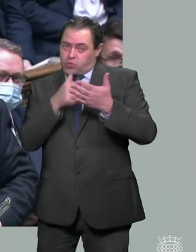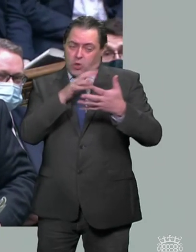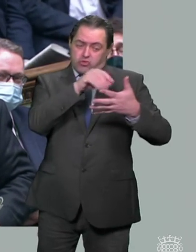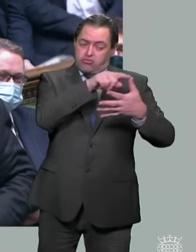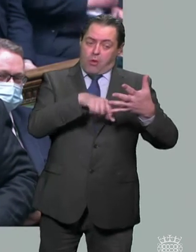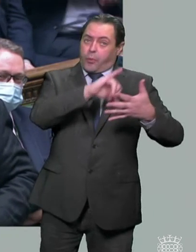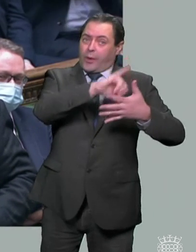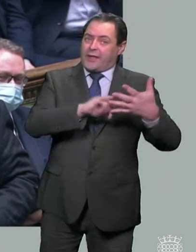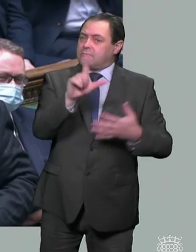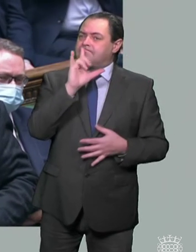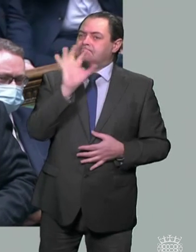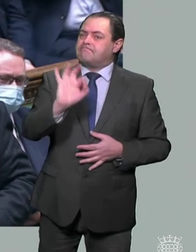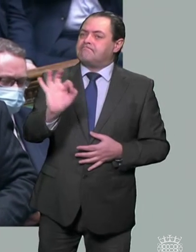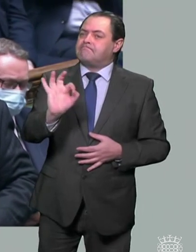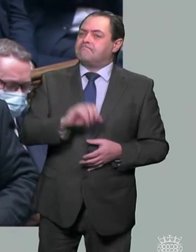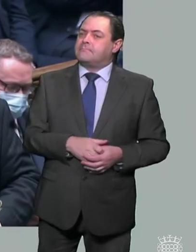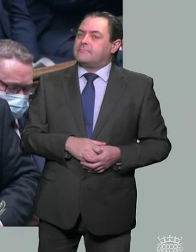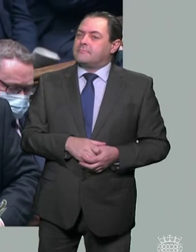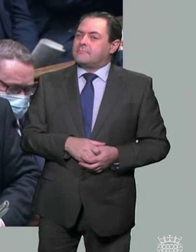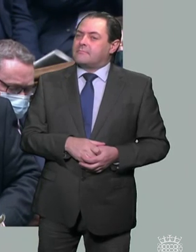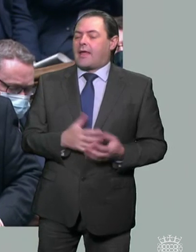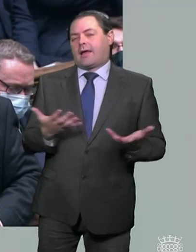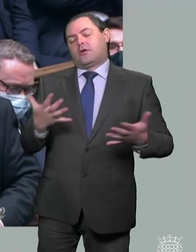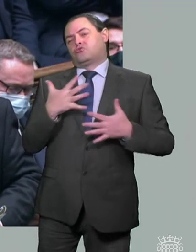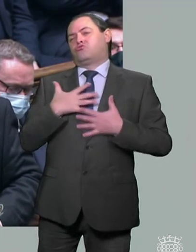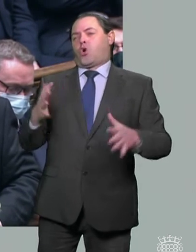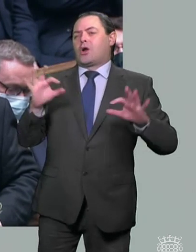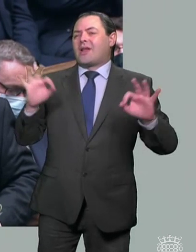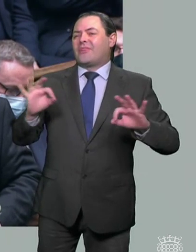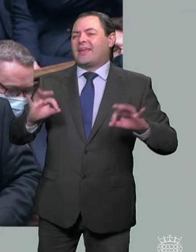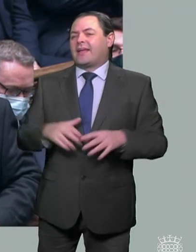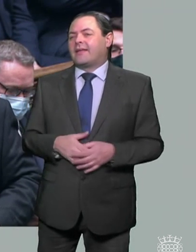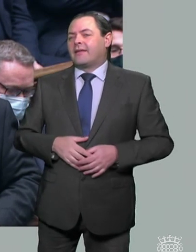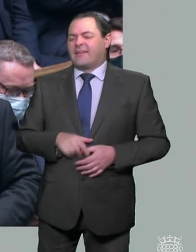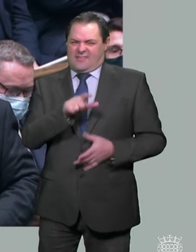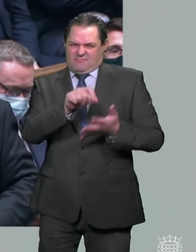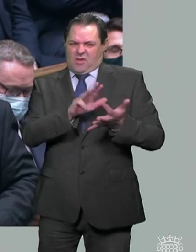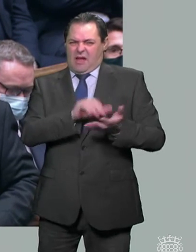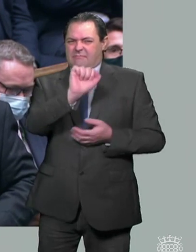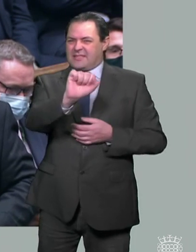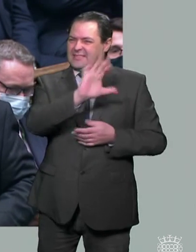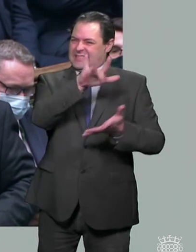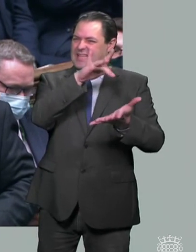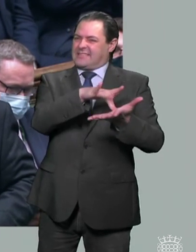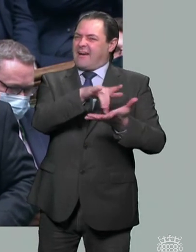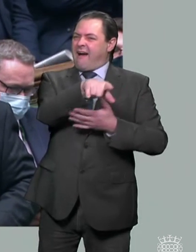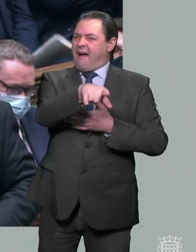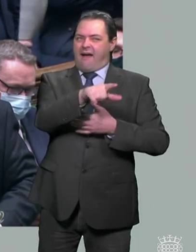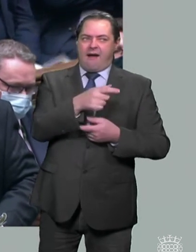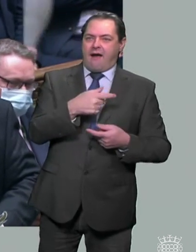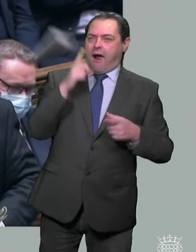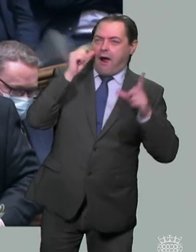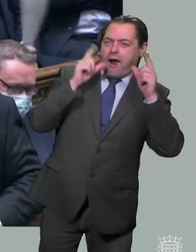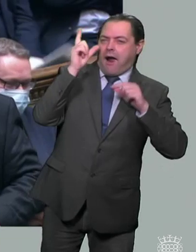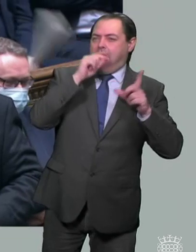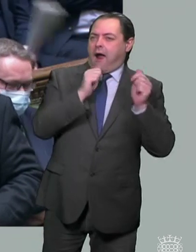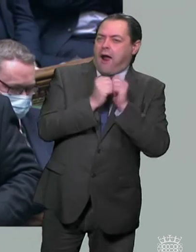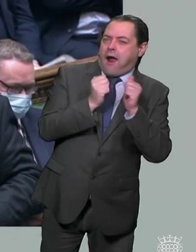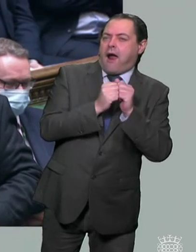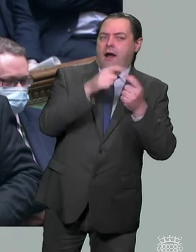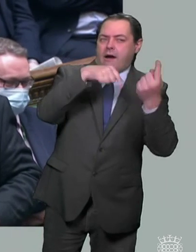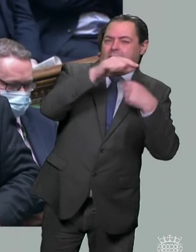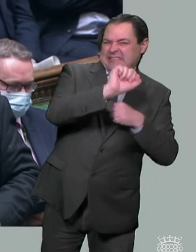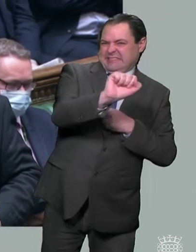Perhaps we should not be surprised, considering that the Prime Minister has been at the rotten core of all these scandals.